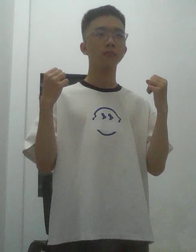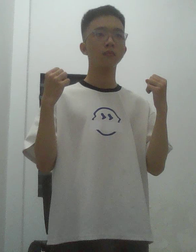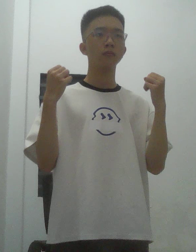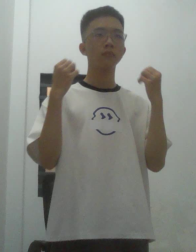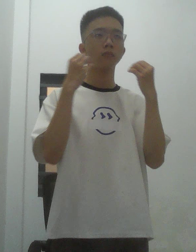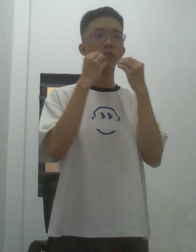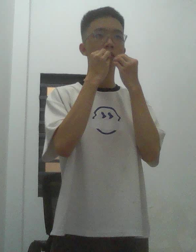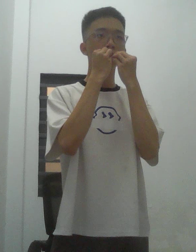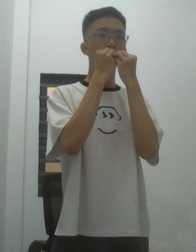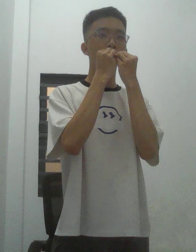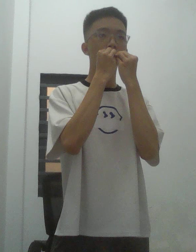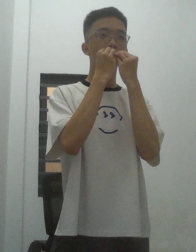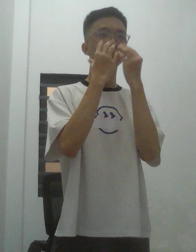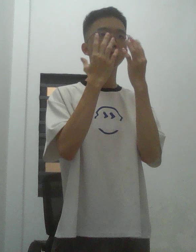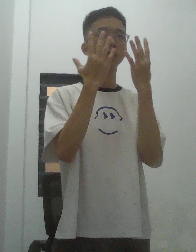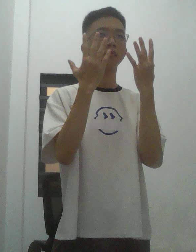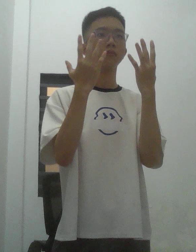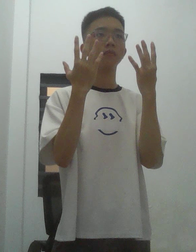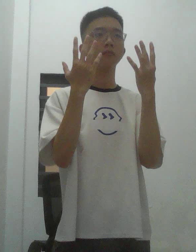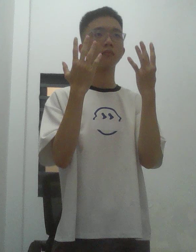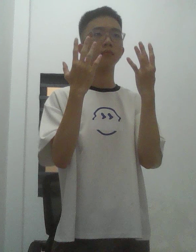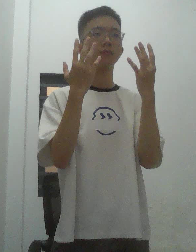cam on